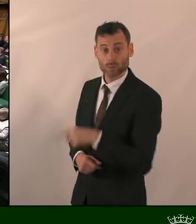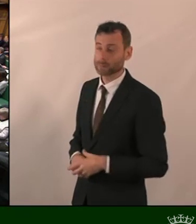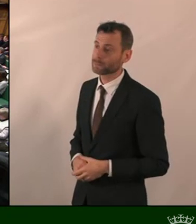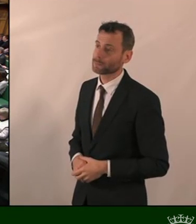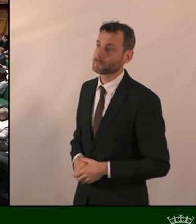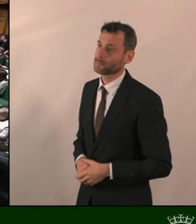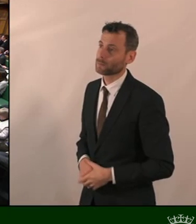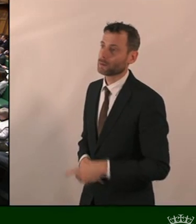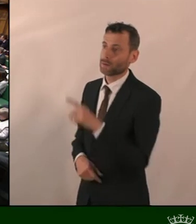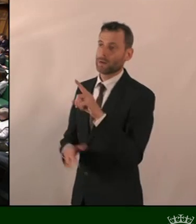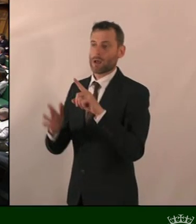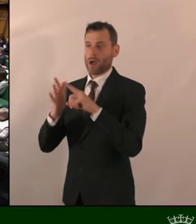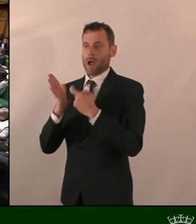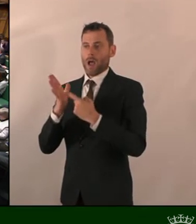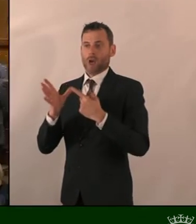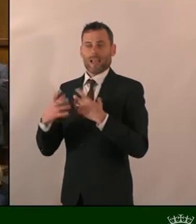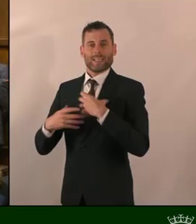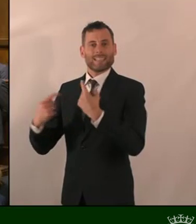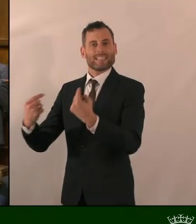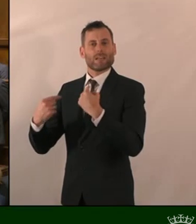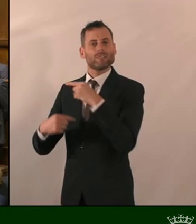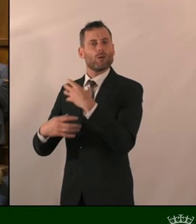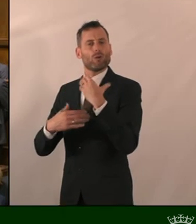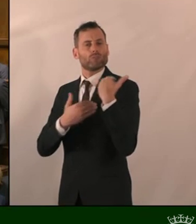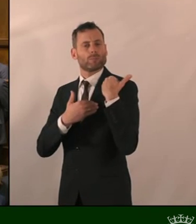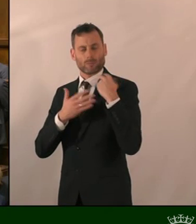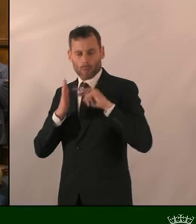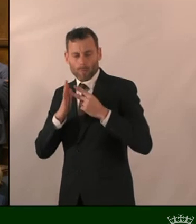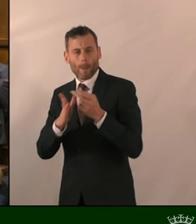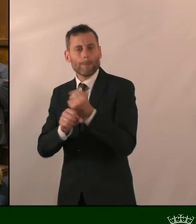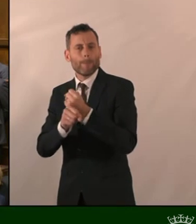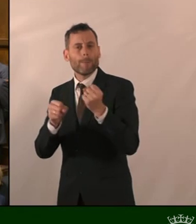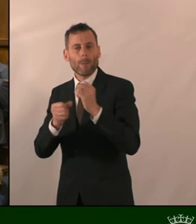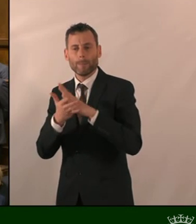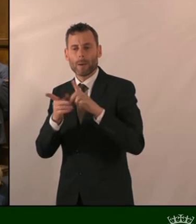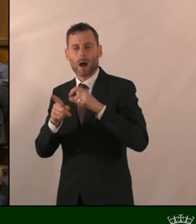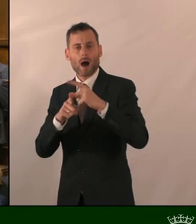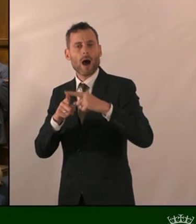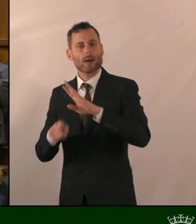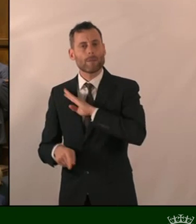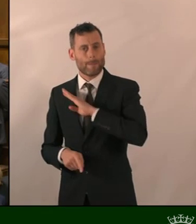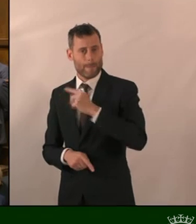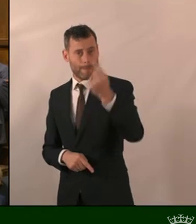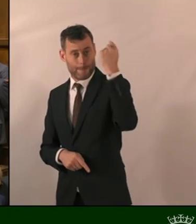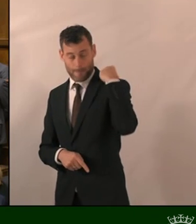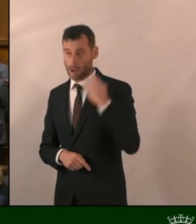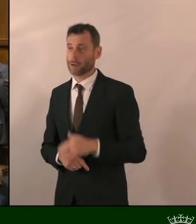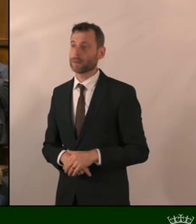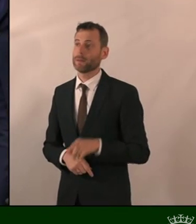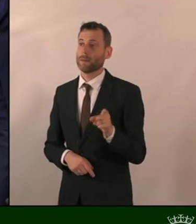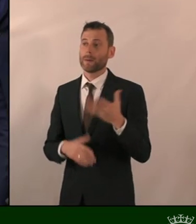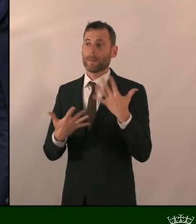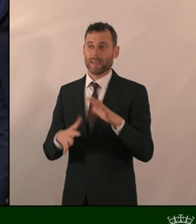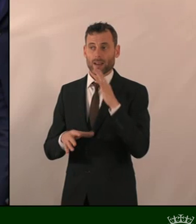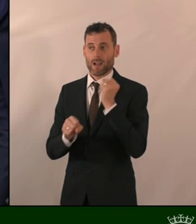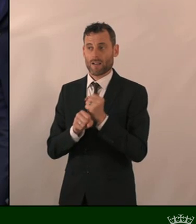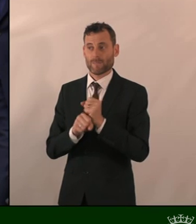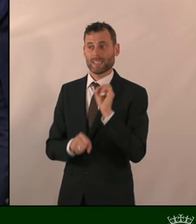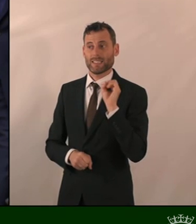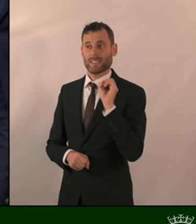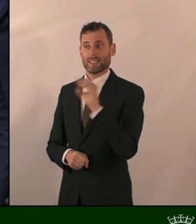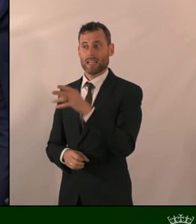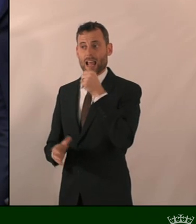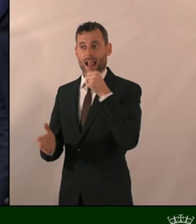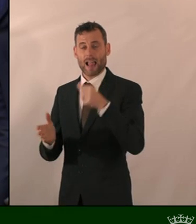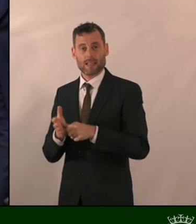John Downey, the IRA terrorist responsible for the Hyde Park bombing in 1982, which killed 11 soldiers, received a letter of comfort from the Government and his trial collapsed.